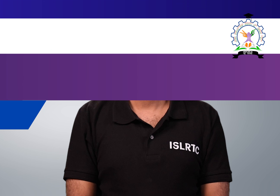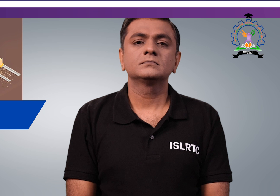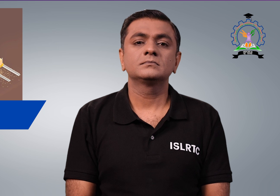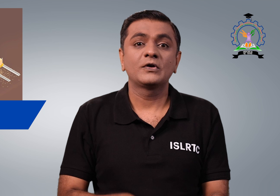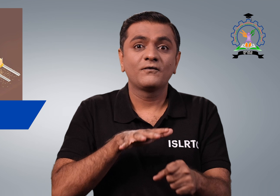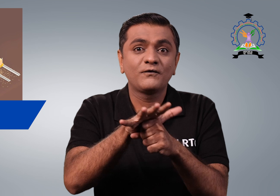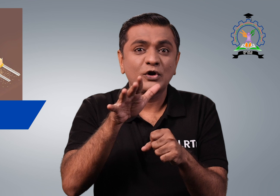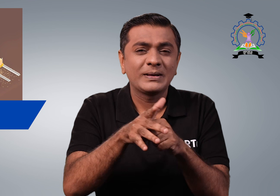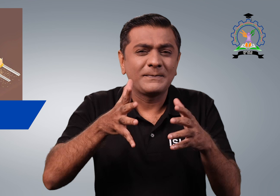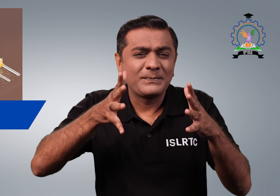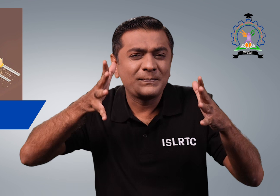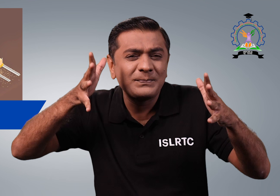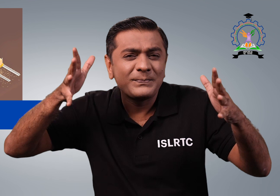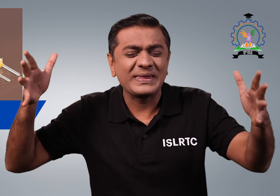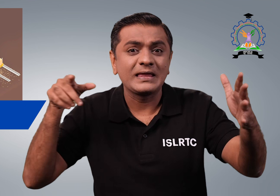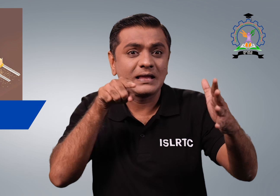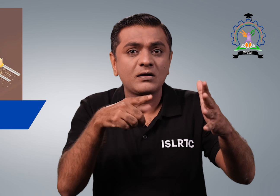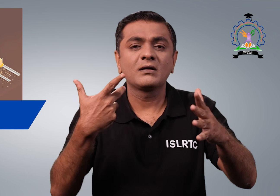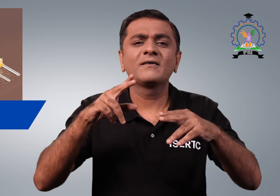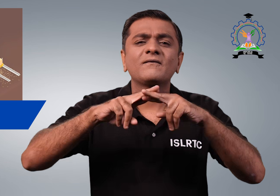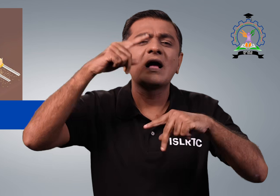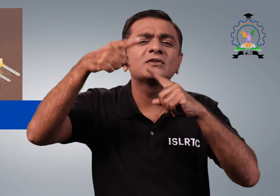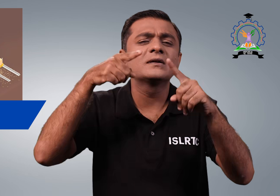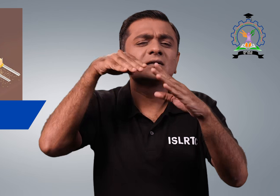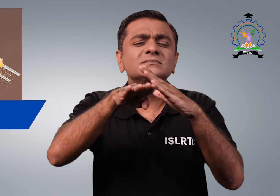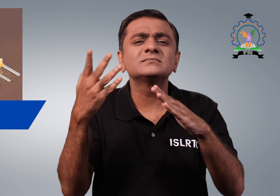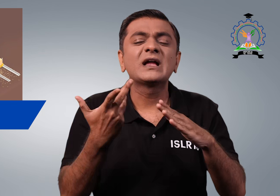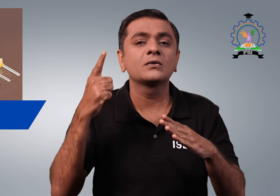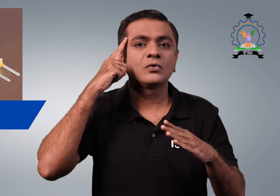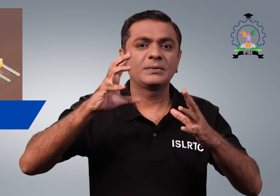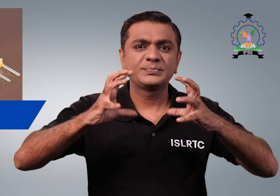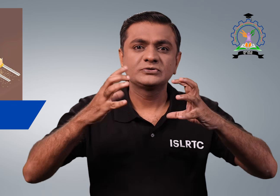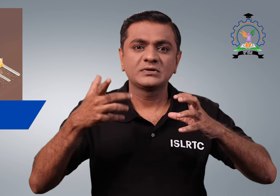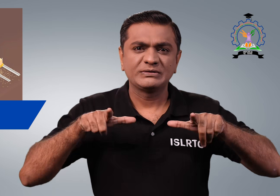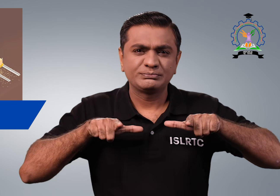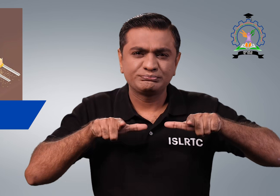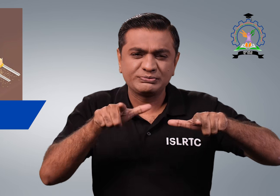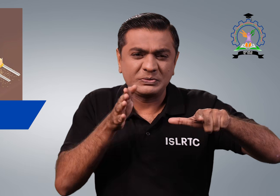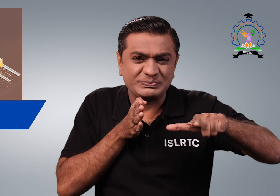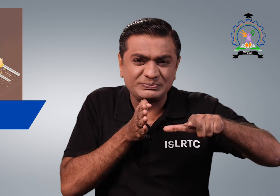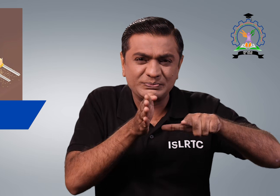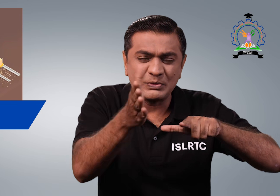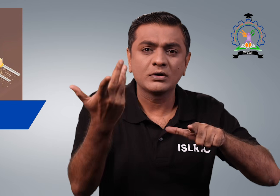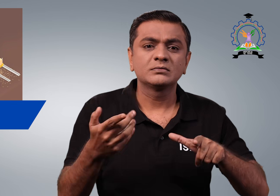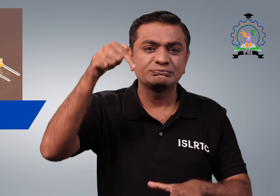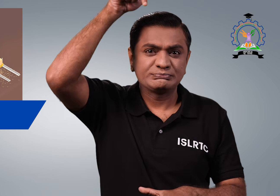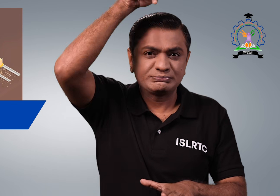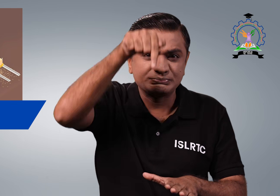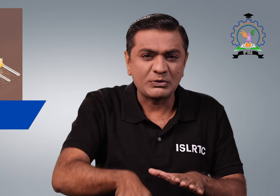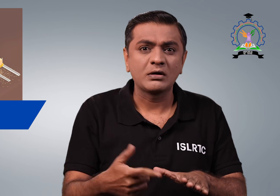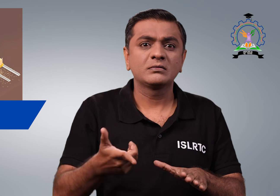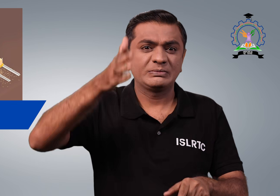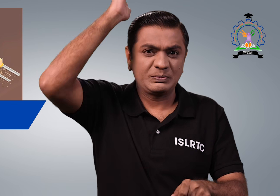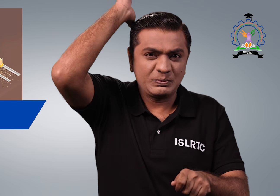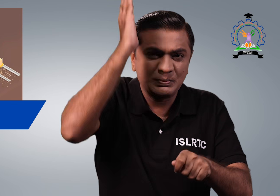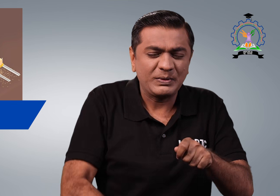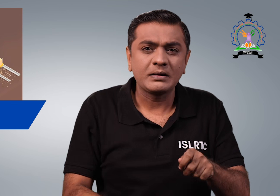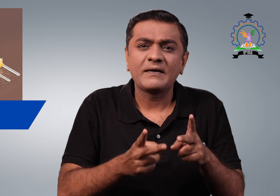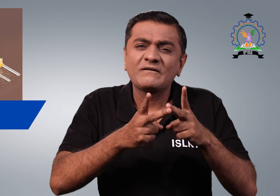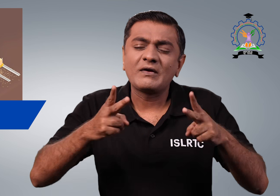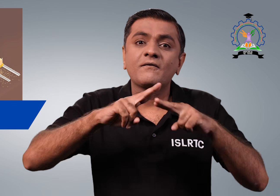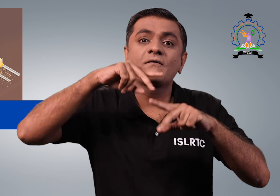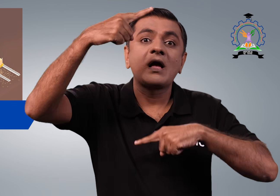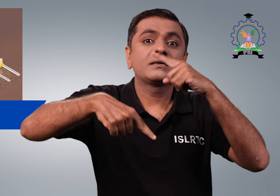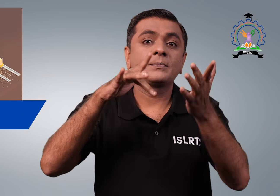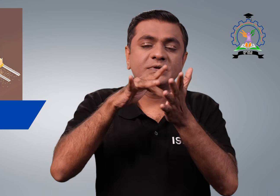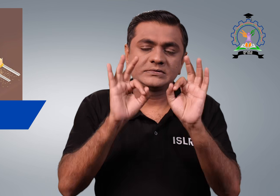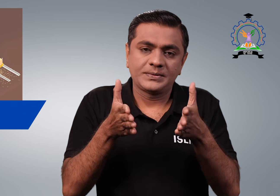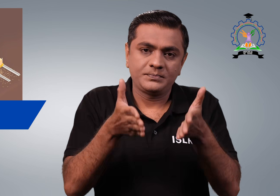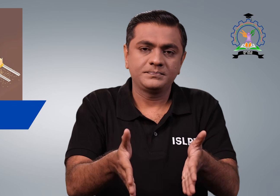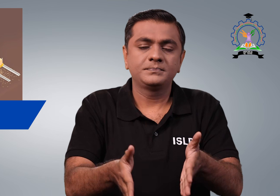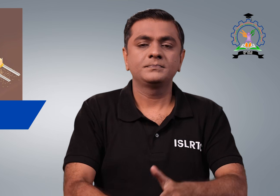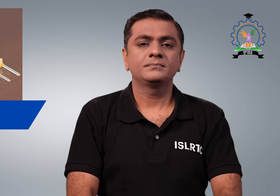A factory in which logs are sawn into planks, boards etc by machine is called a saw mill.